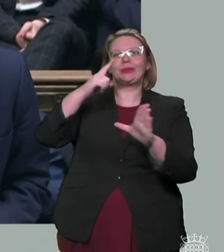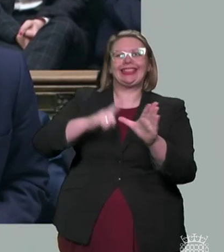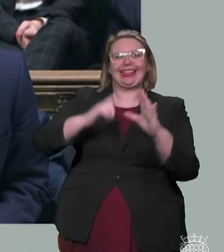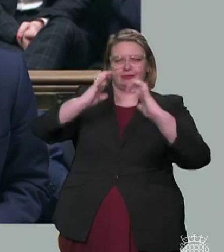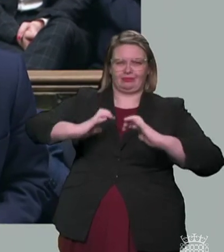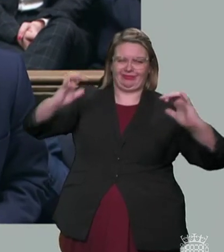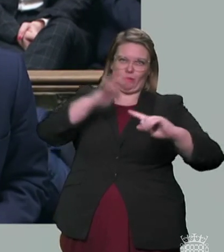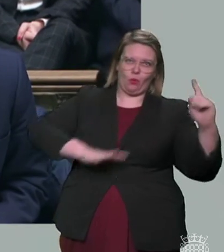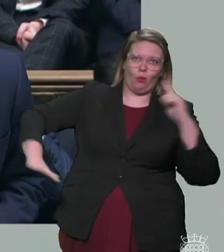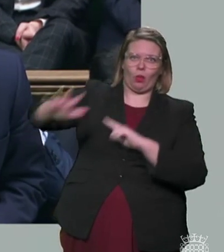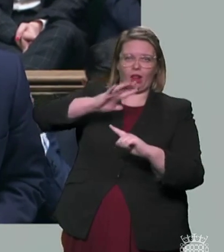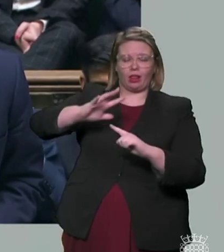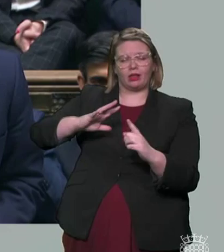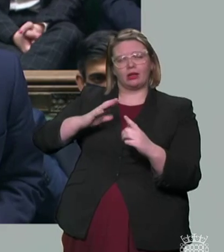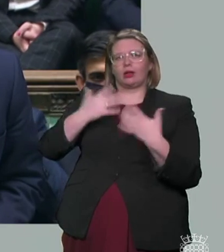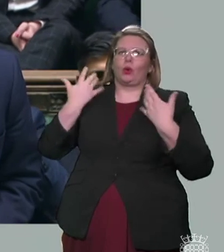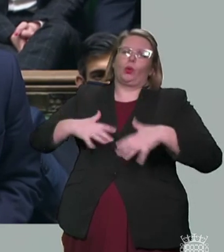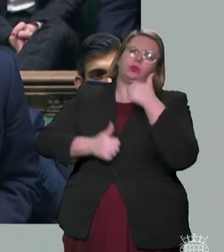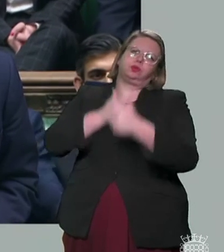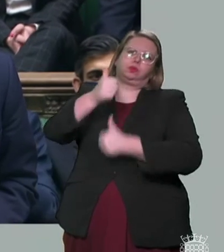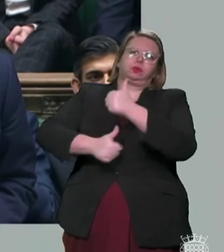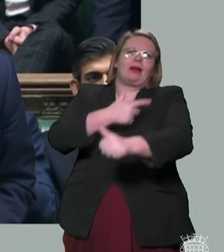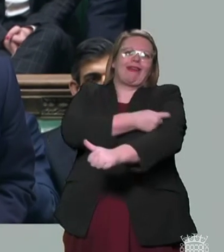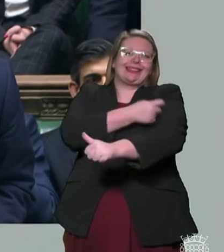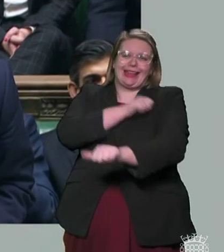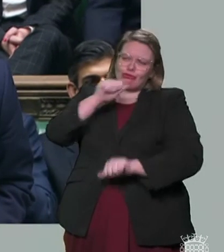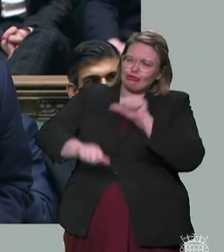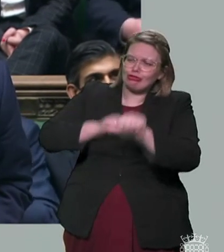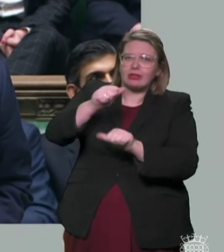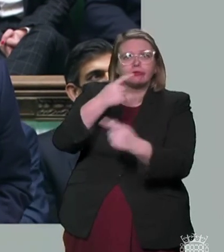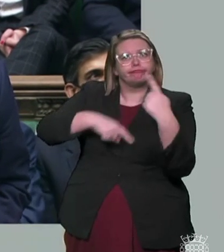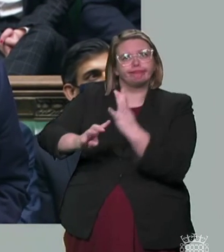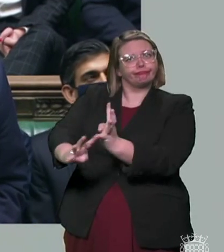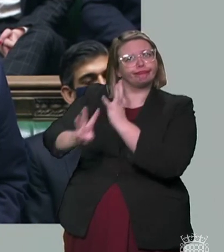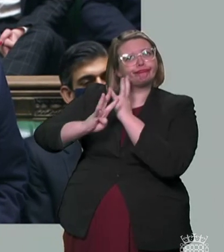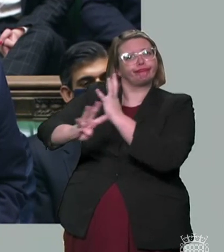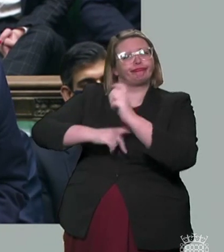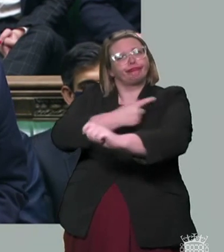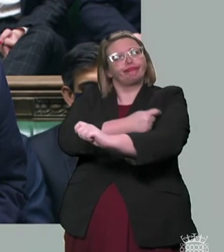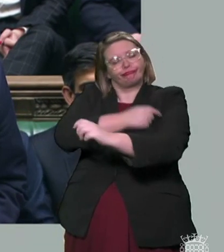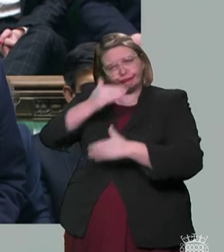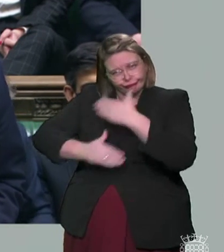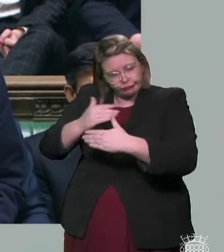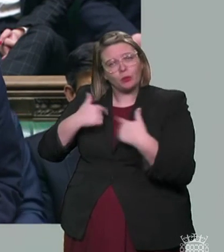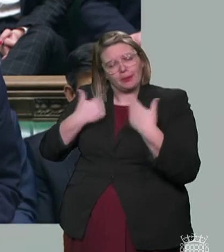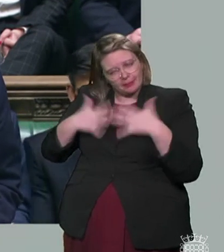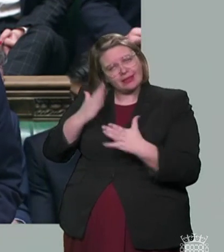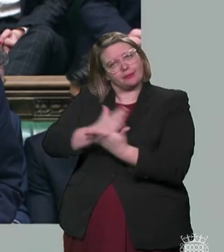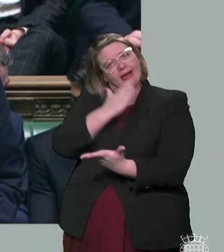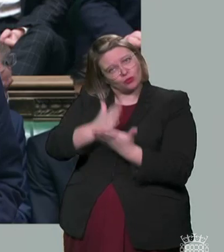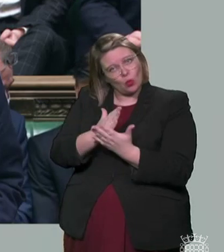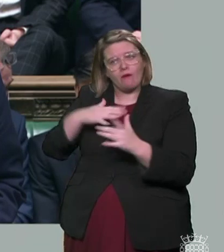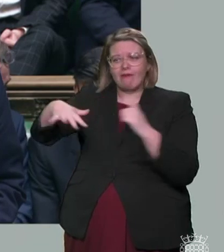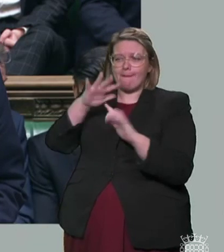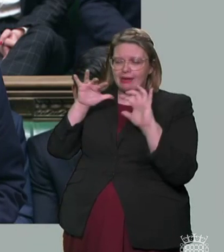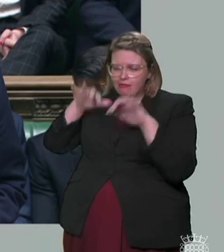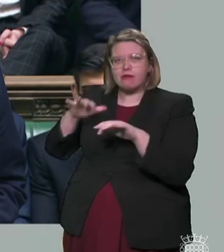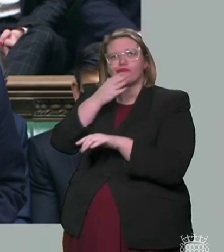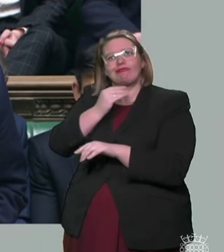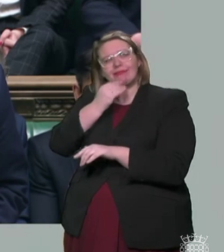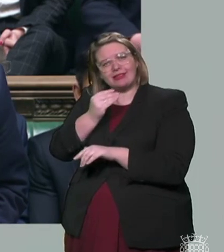Thanks to the heroic efforts of our vaccination programme and people coming forward up and down the country, we managed to ensure that families could still celebrate Christmas.